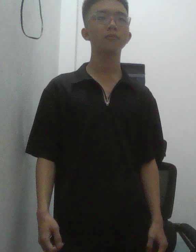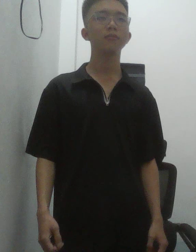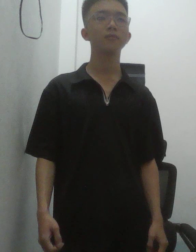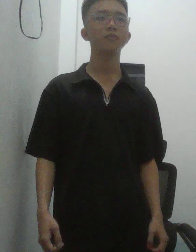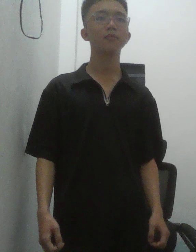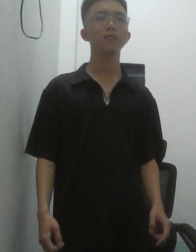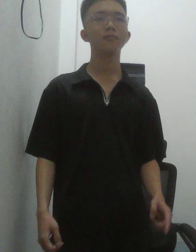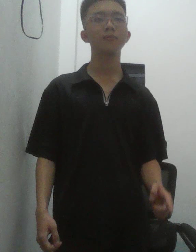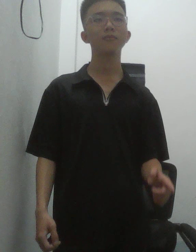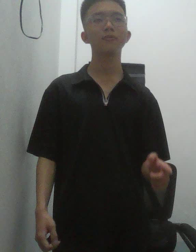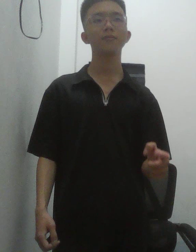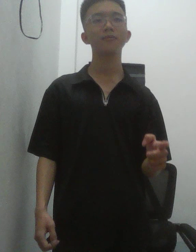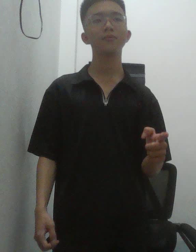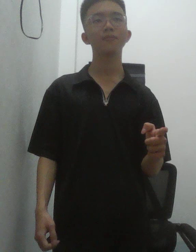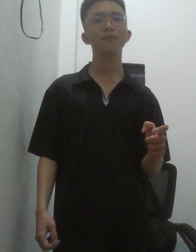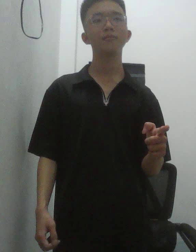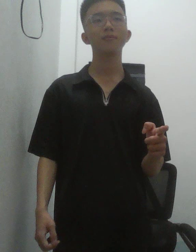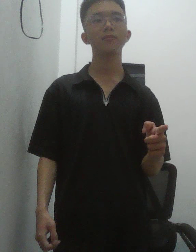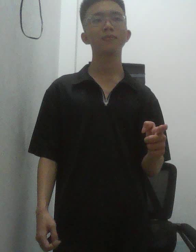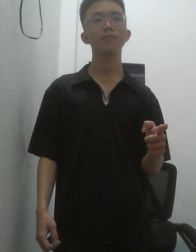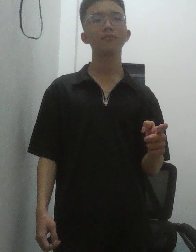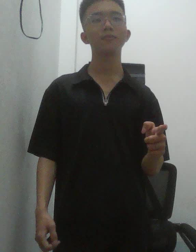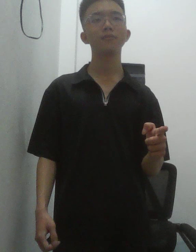ban